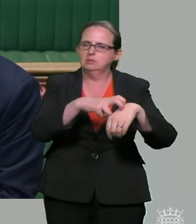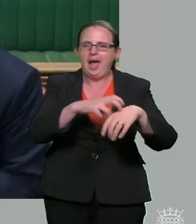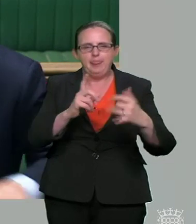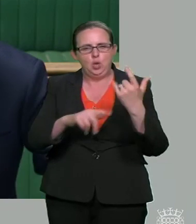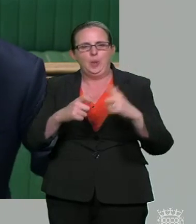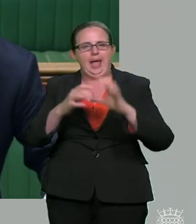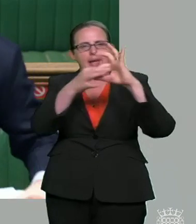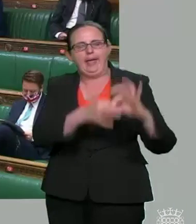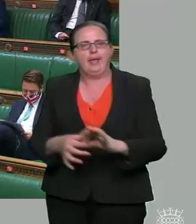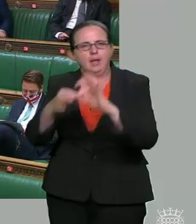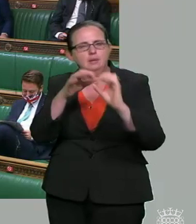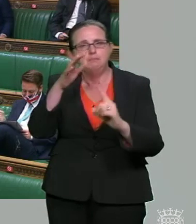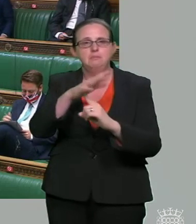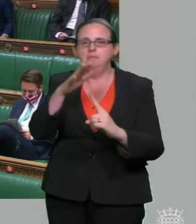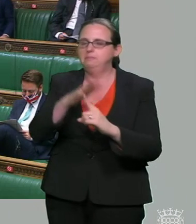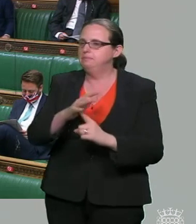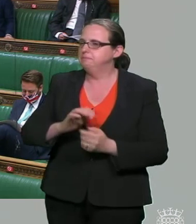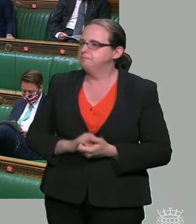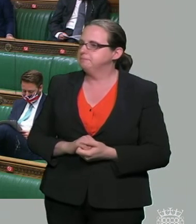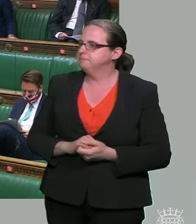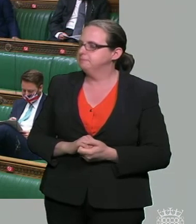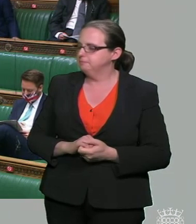That is what matters.